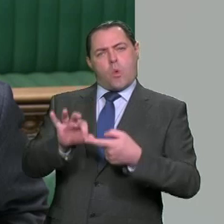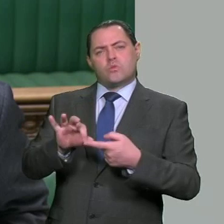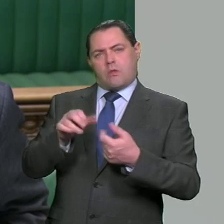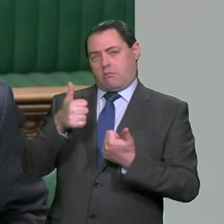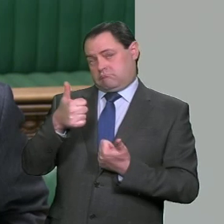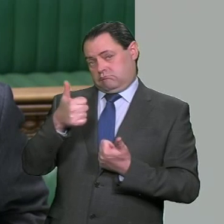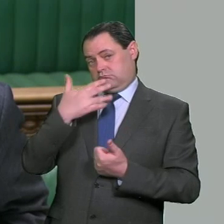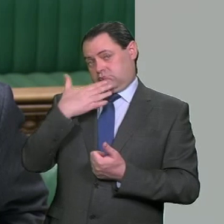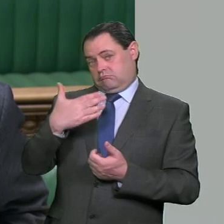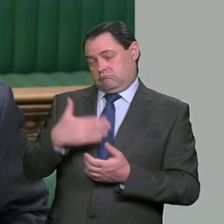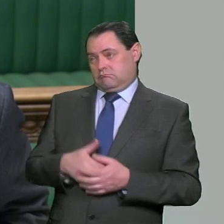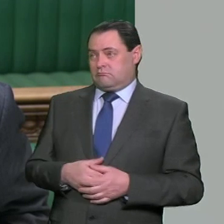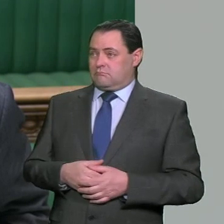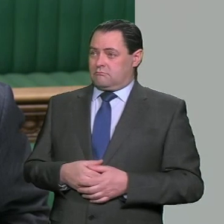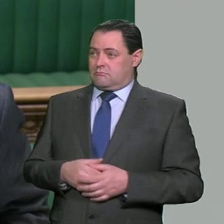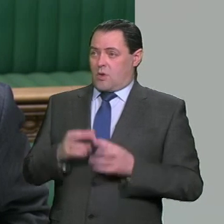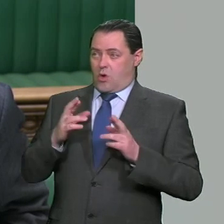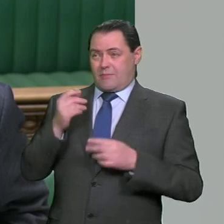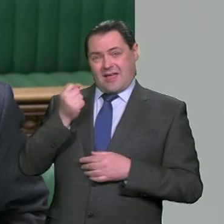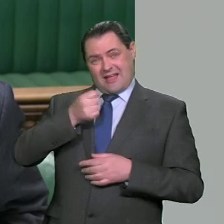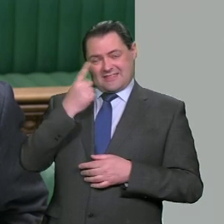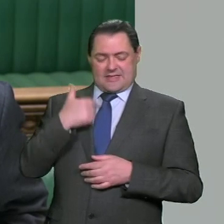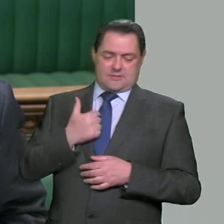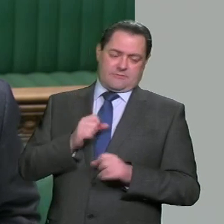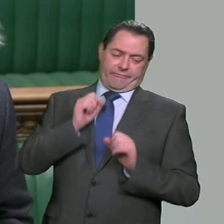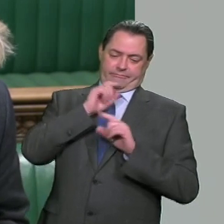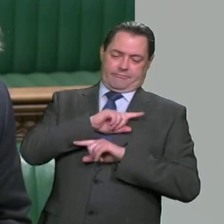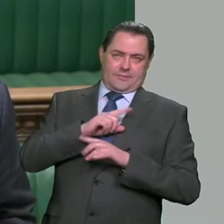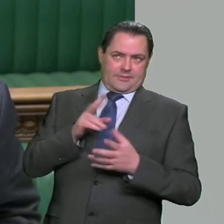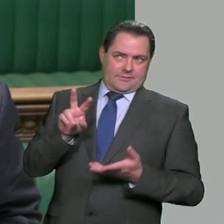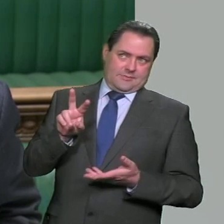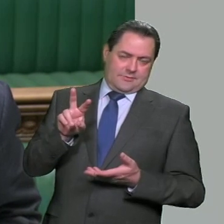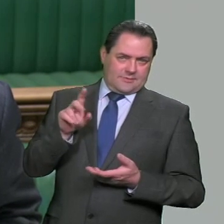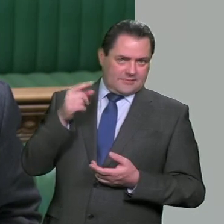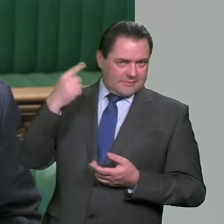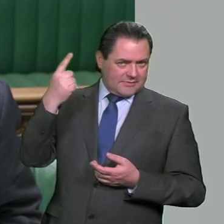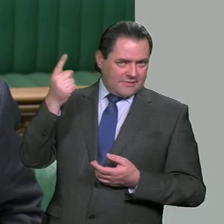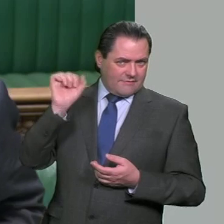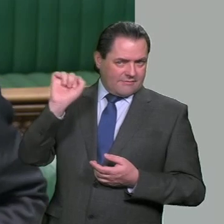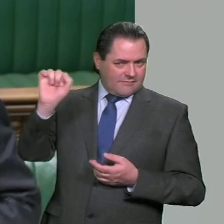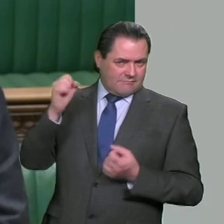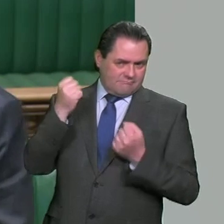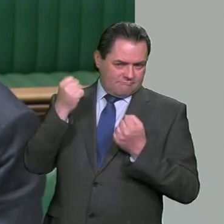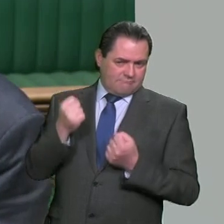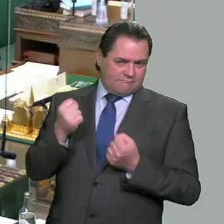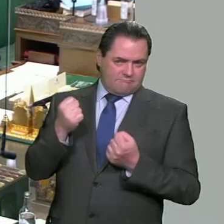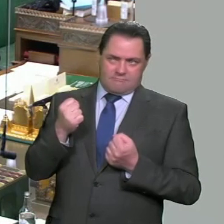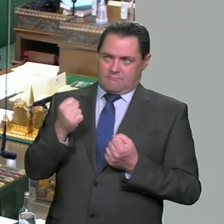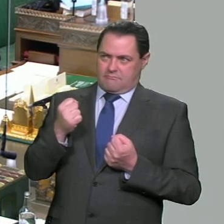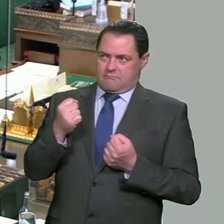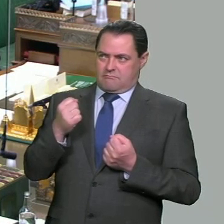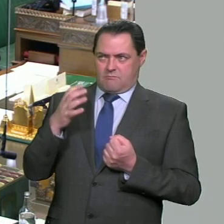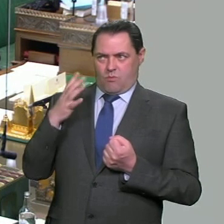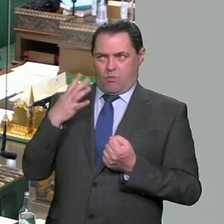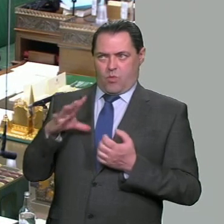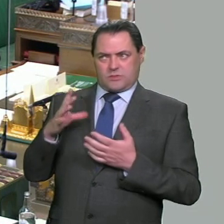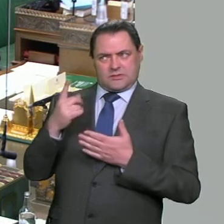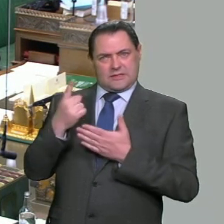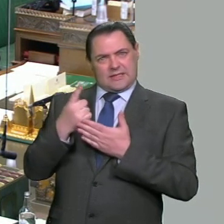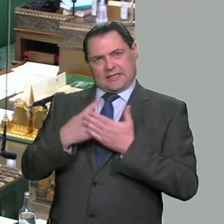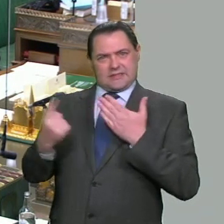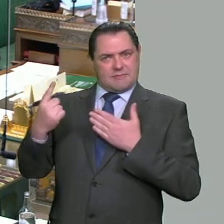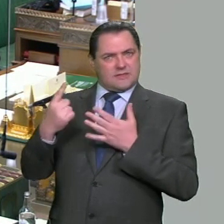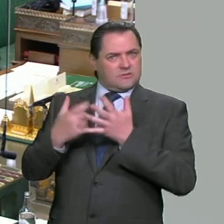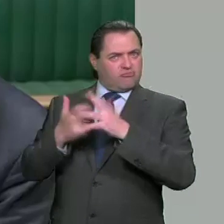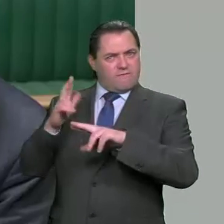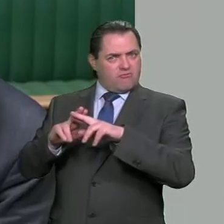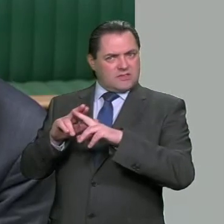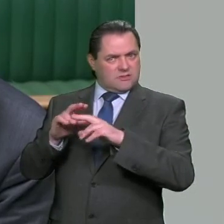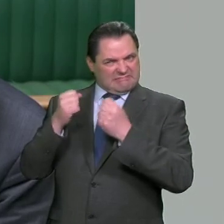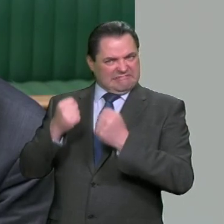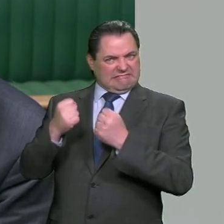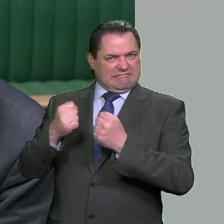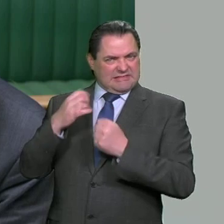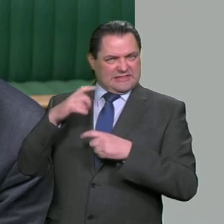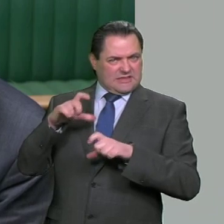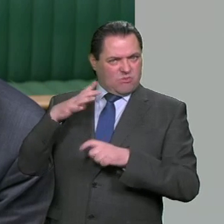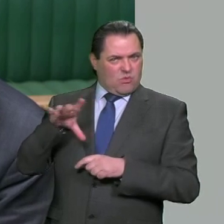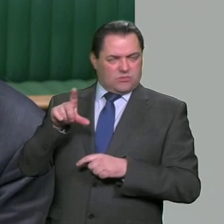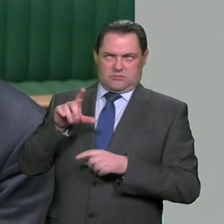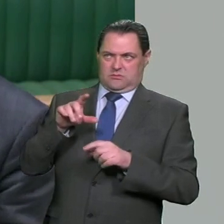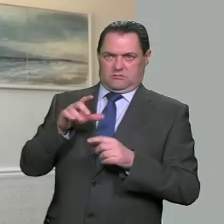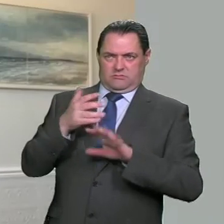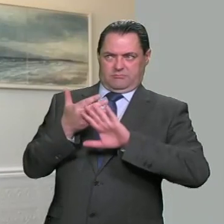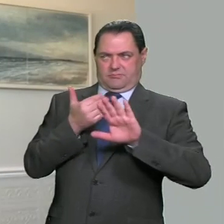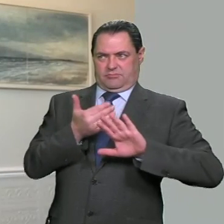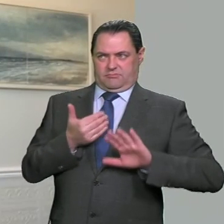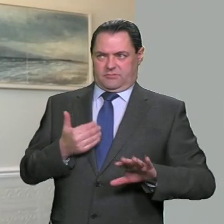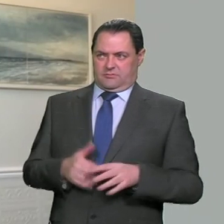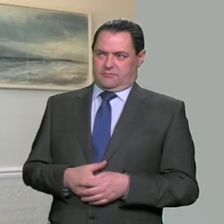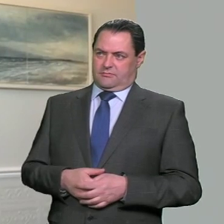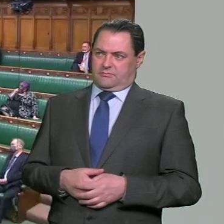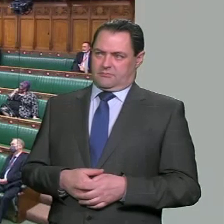I trust that he understands the irony of that, when we consider that his party is, as I understand it, still hellbent on calling an irresponsible referendum on breaking up the United Kingdom.